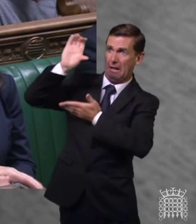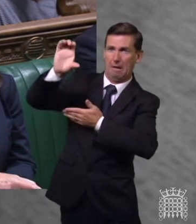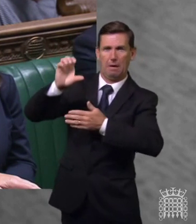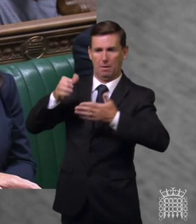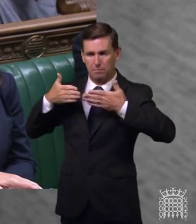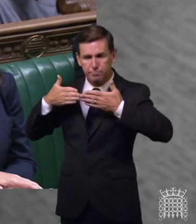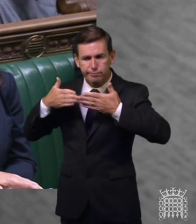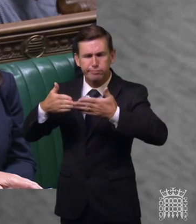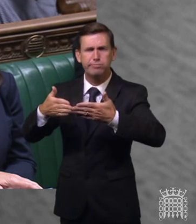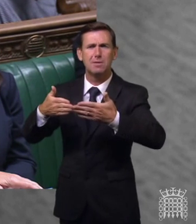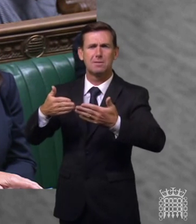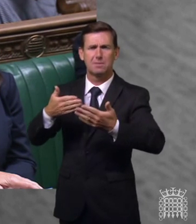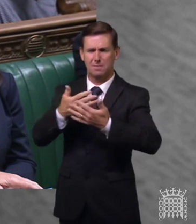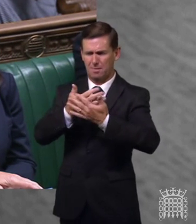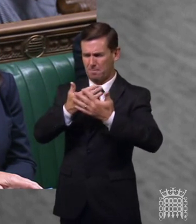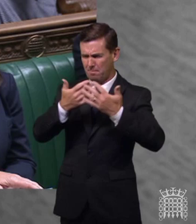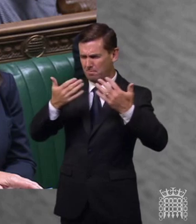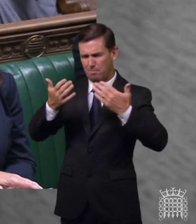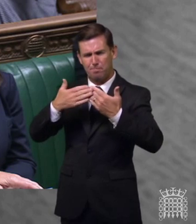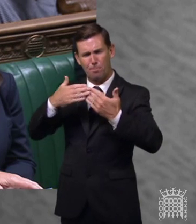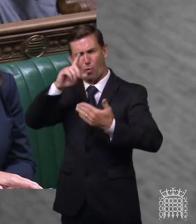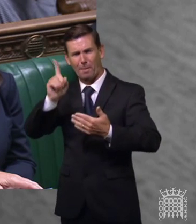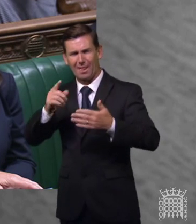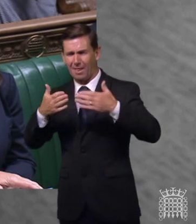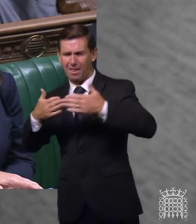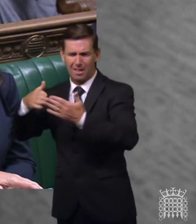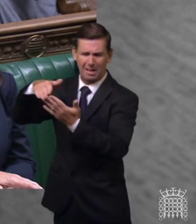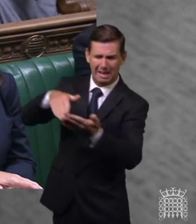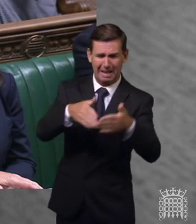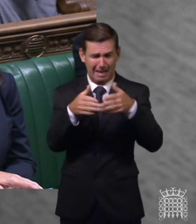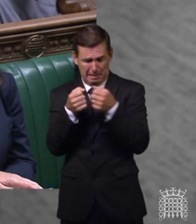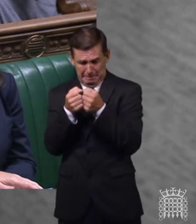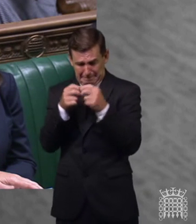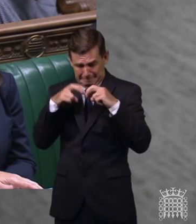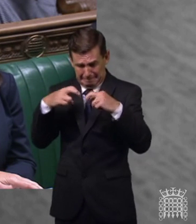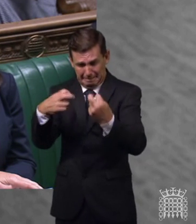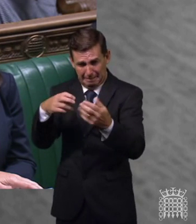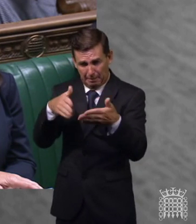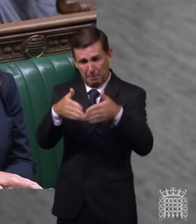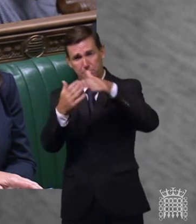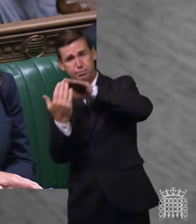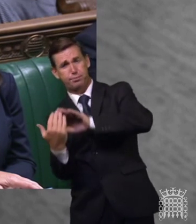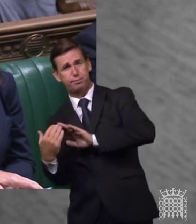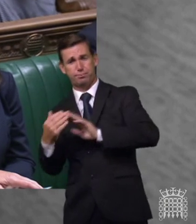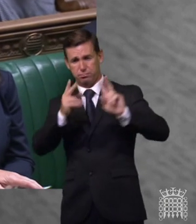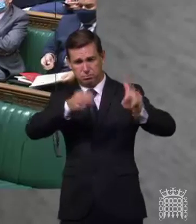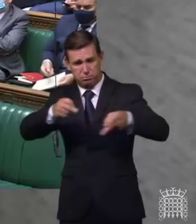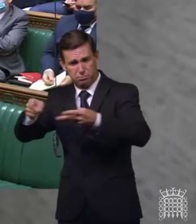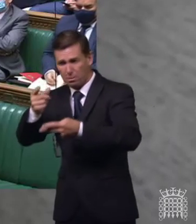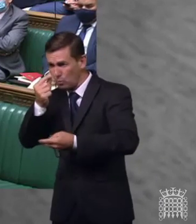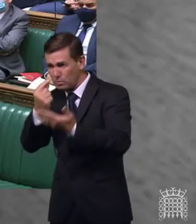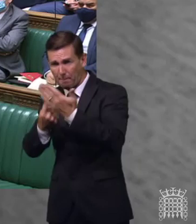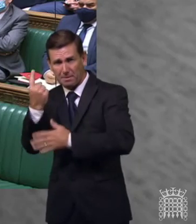more people risking and losing their lives on unsafe journeys, including across the English channel.